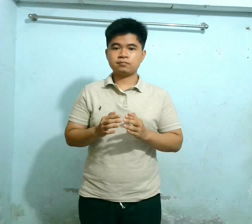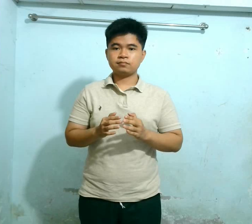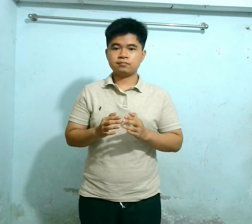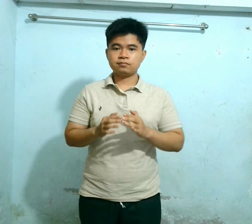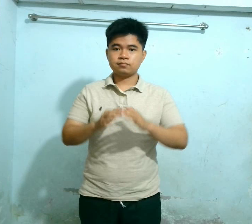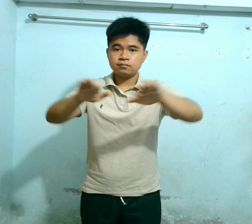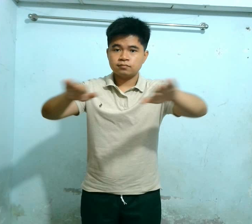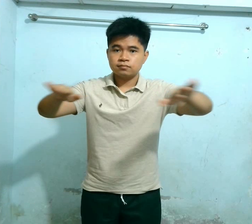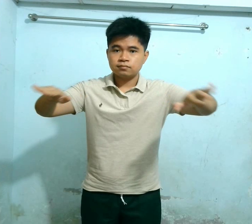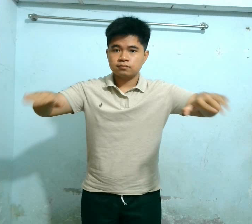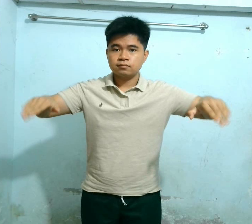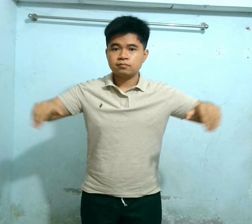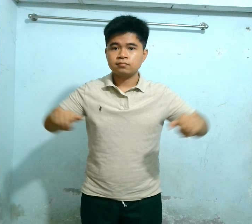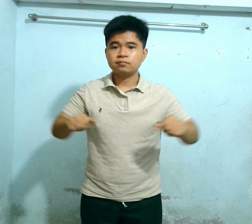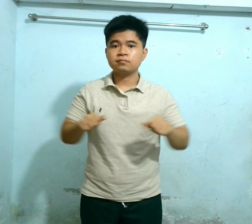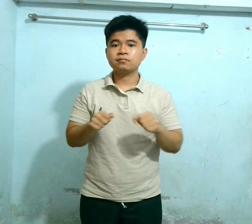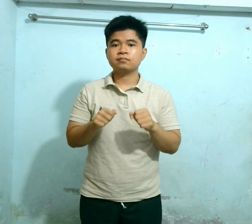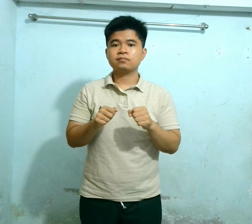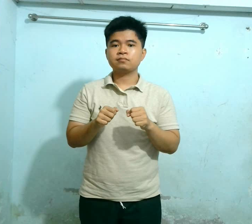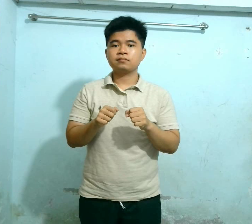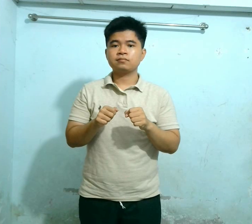boi